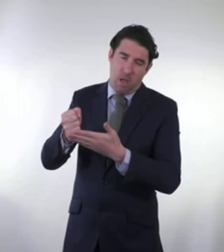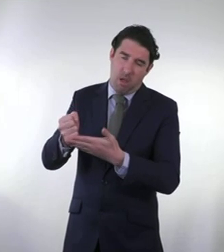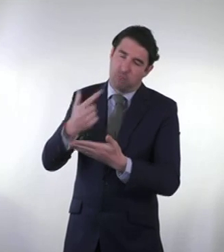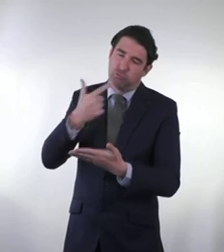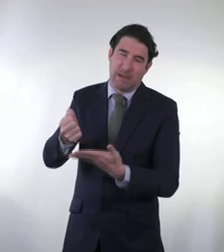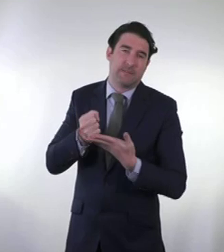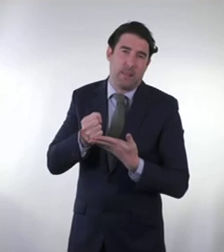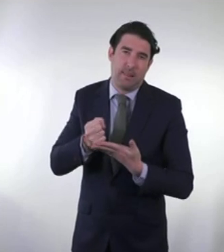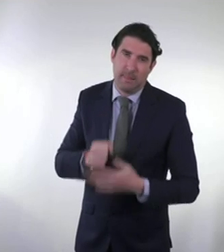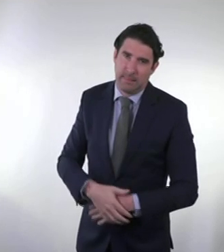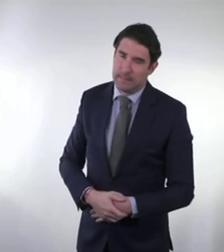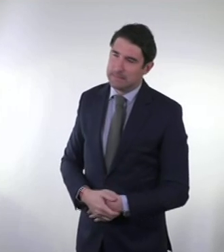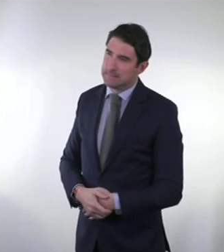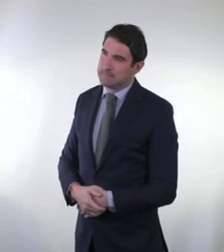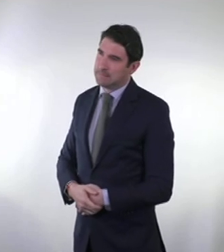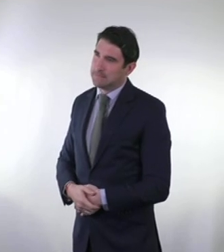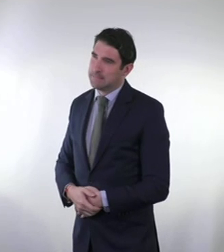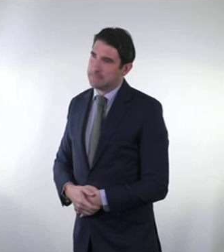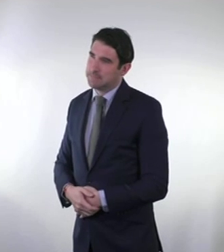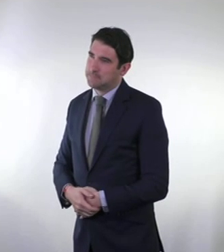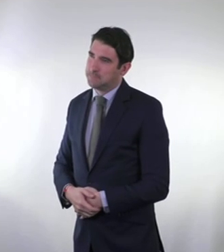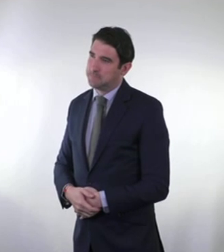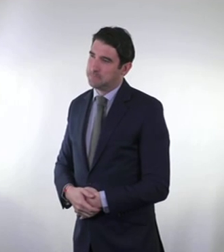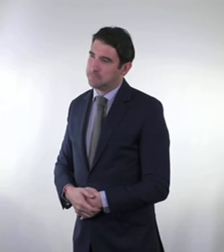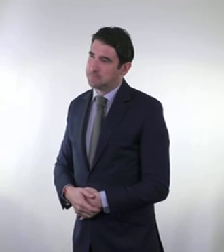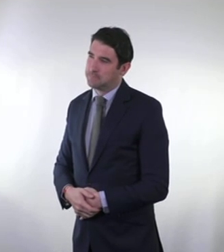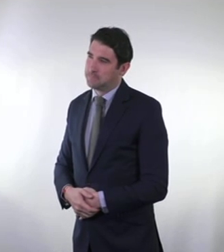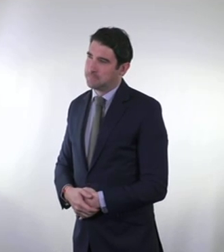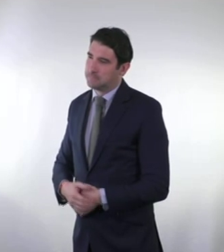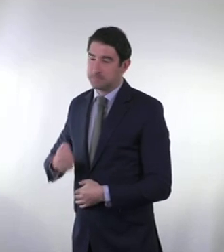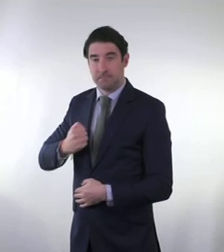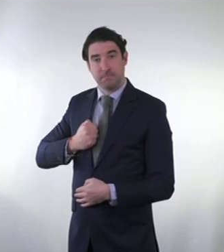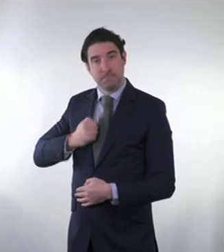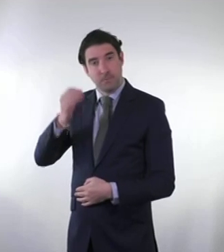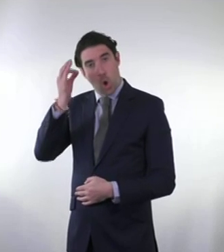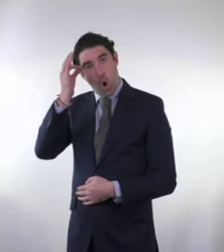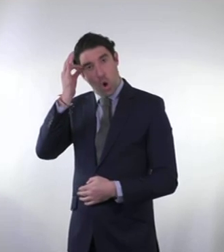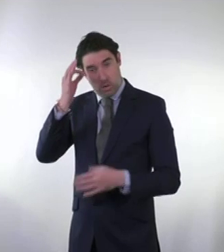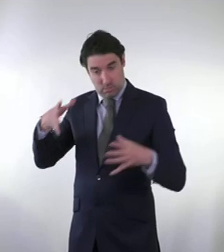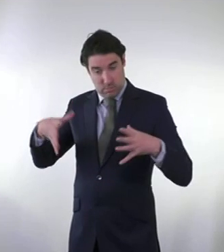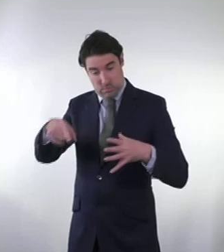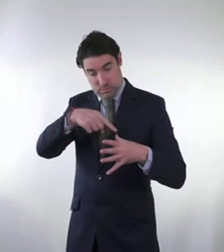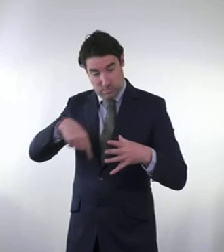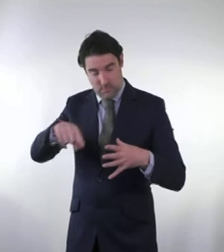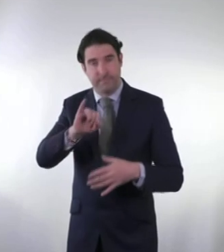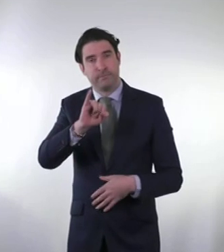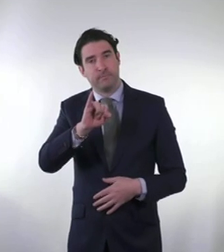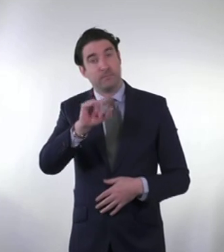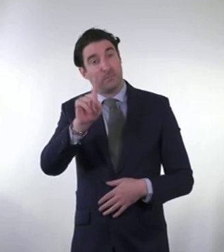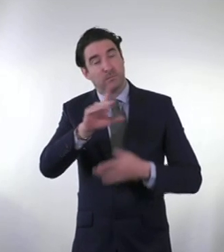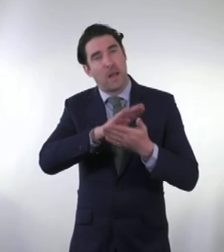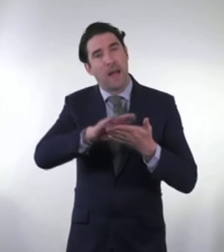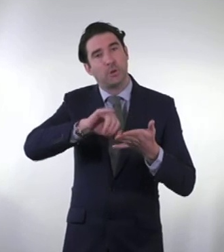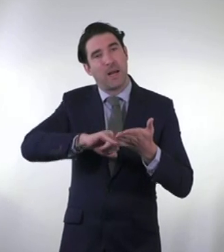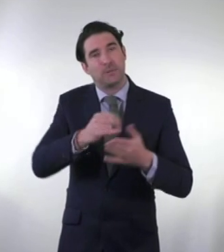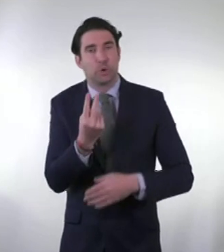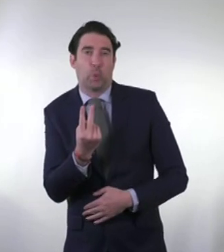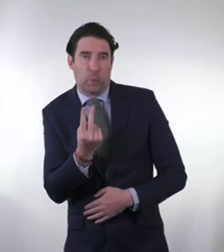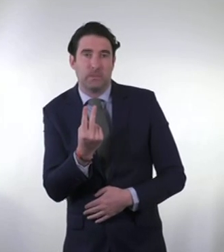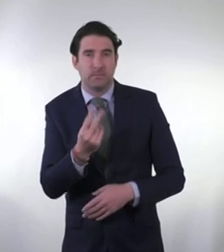My constituents in Wendover will be worst affected by the construction of phase 1 of High Speed 2, according to the House of Lords.